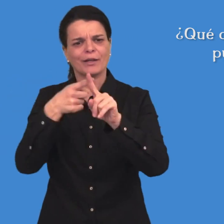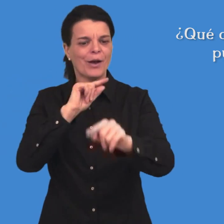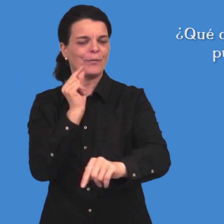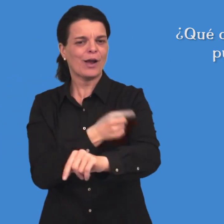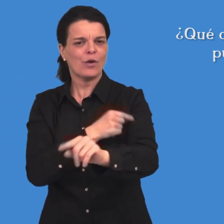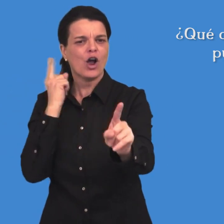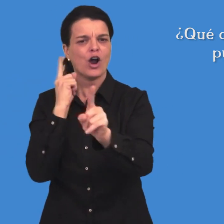vacuna